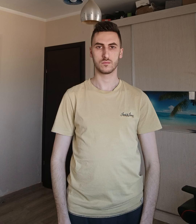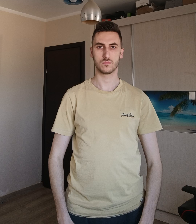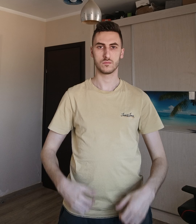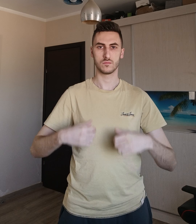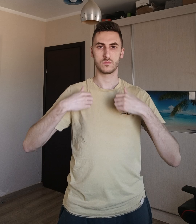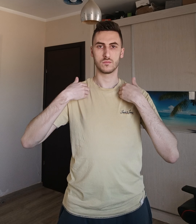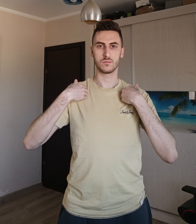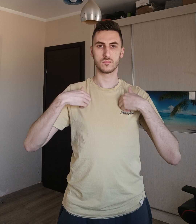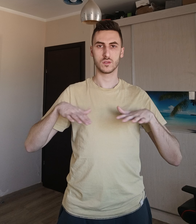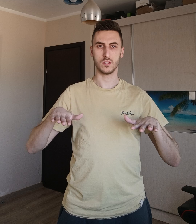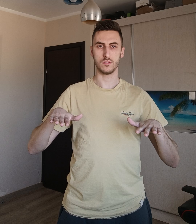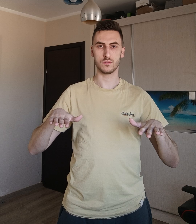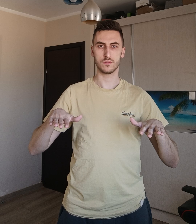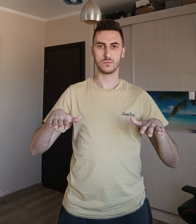עייף